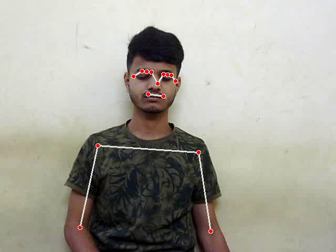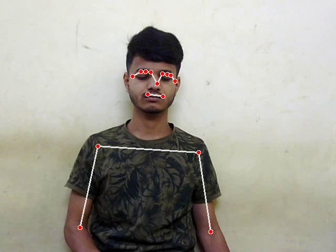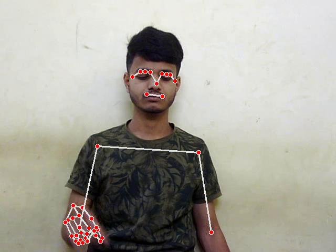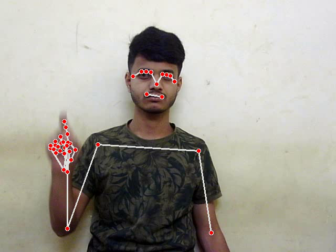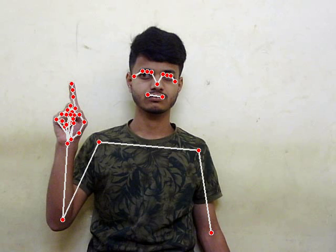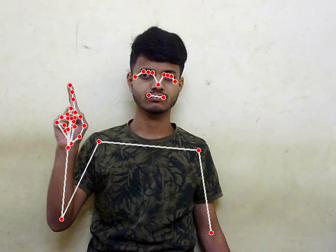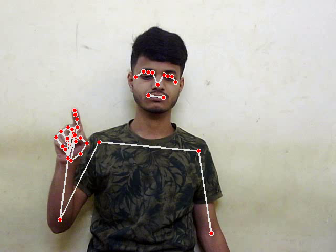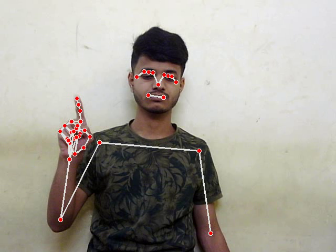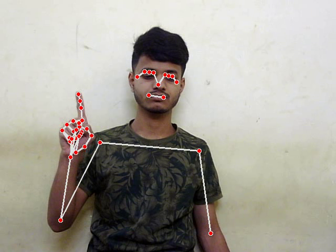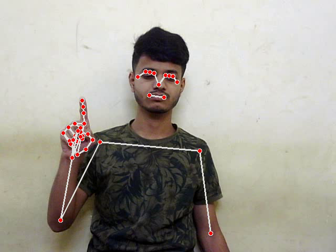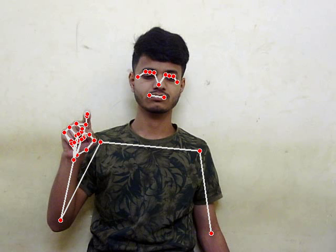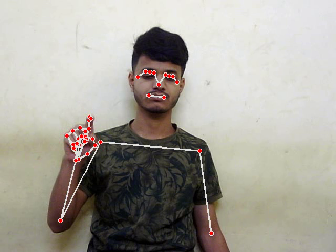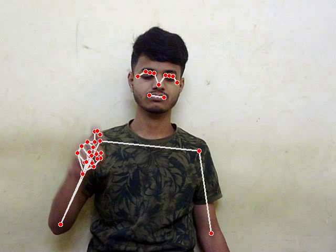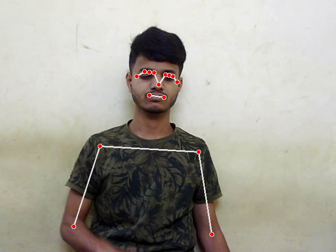need